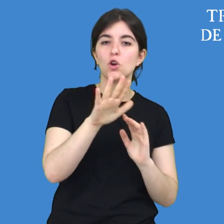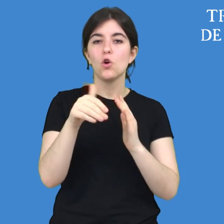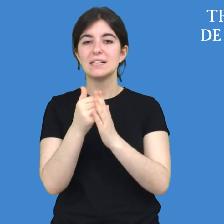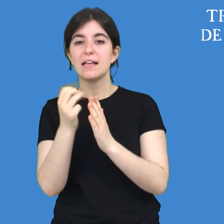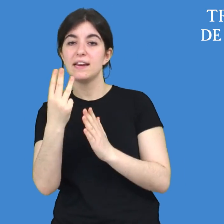hasta